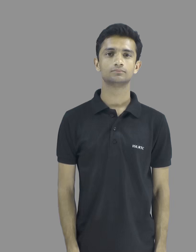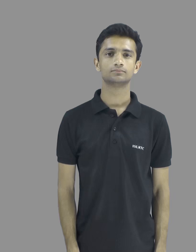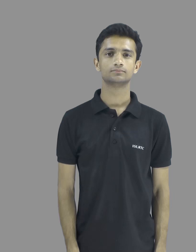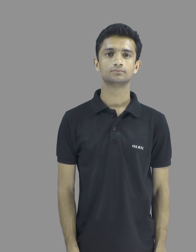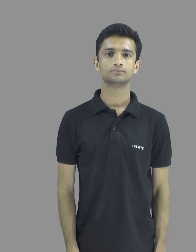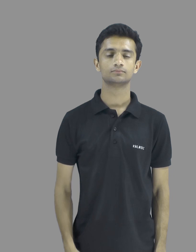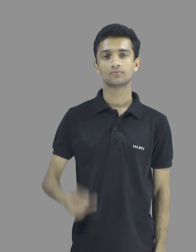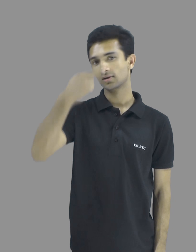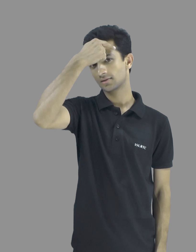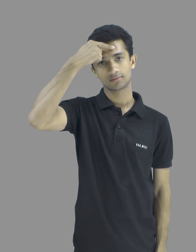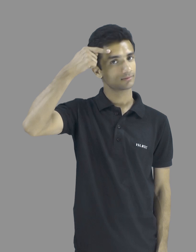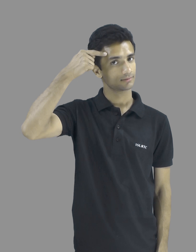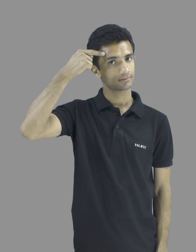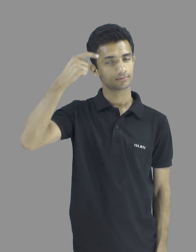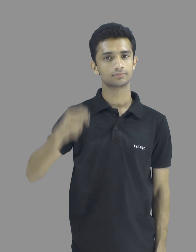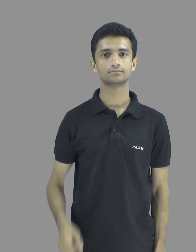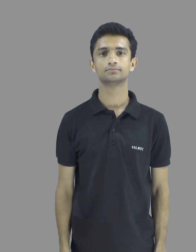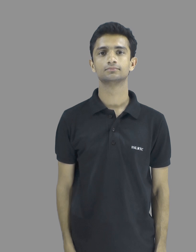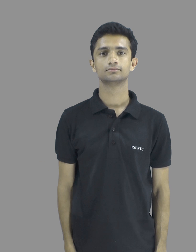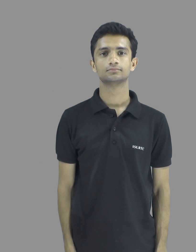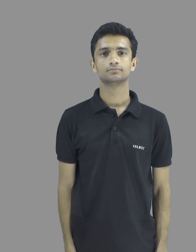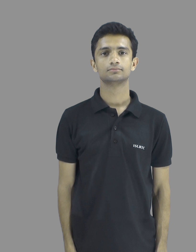Luck